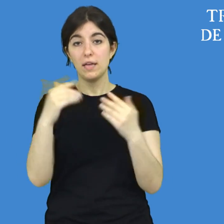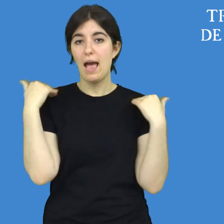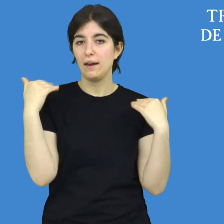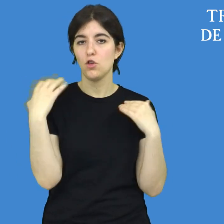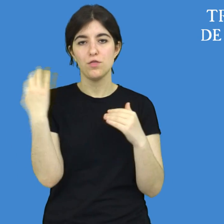ejercicio